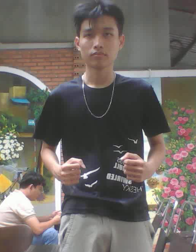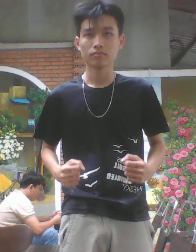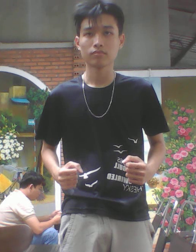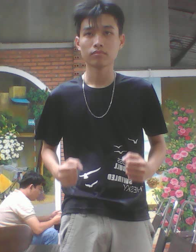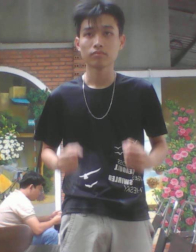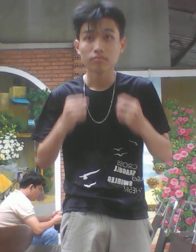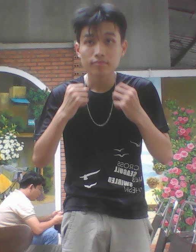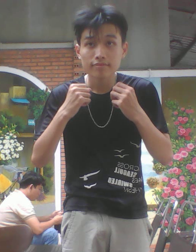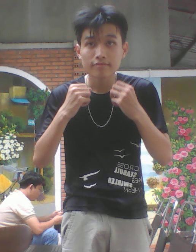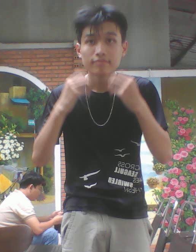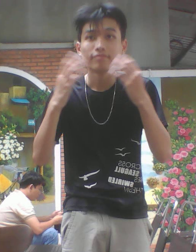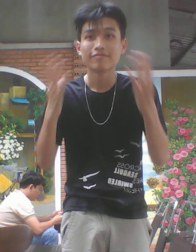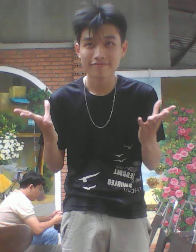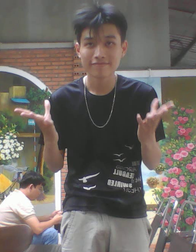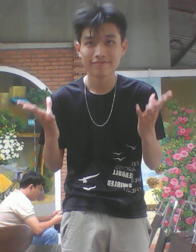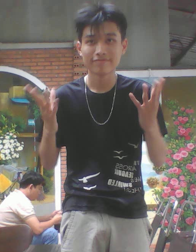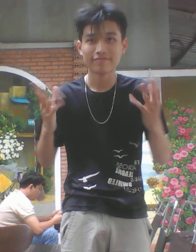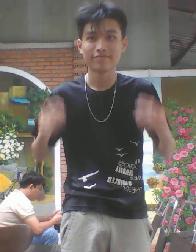cam on